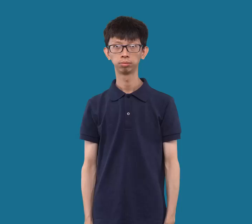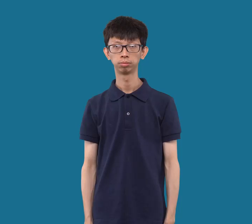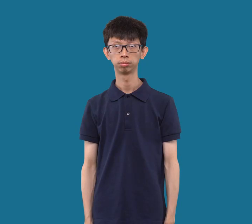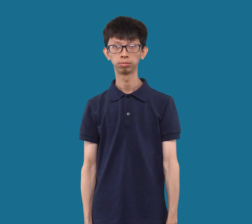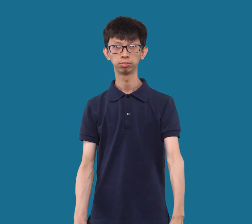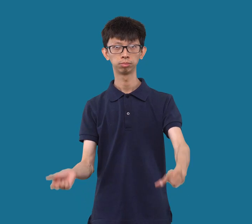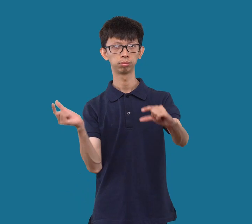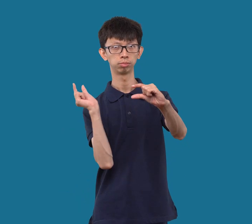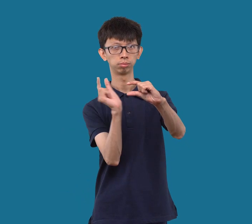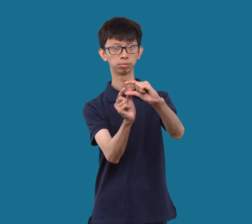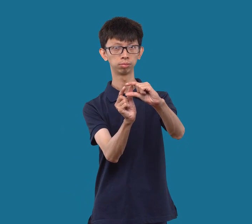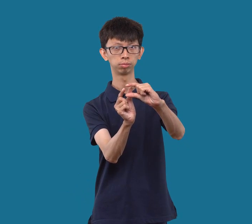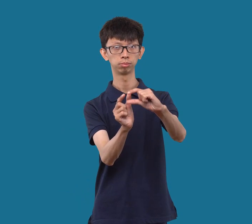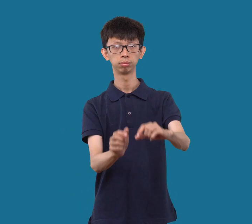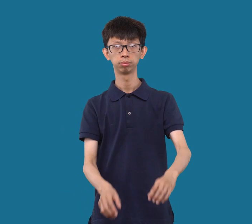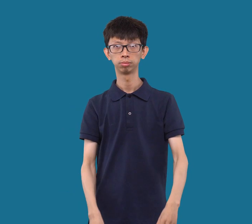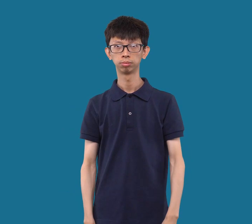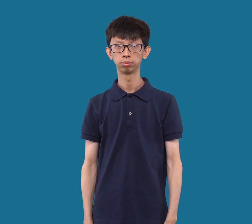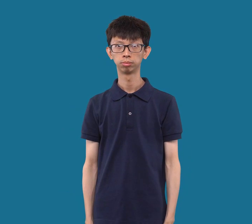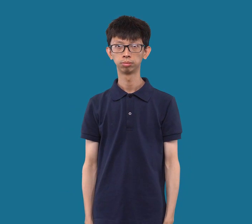đăng nhập